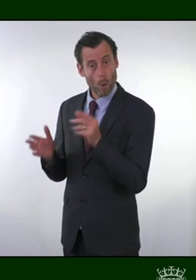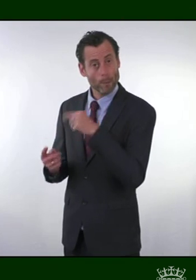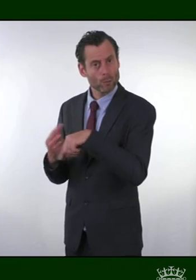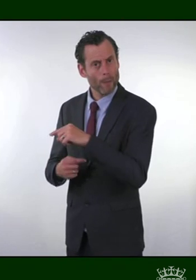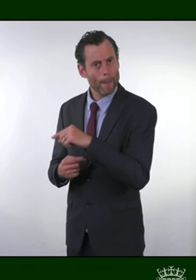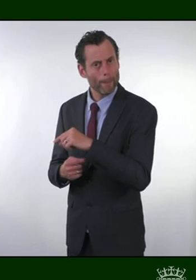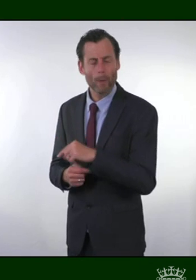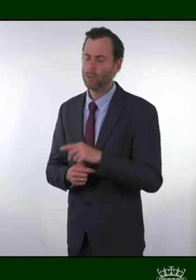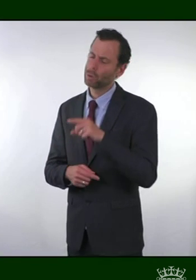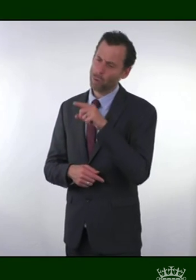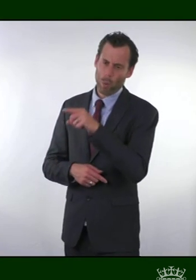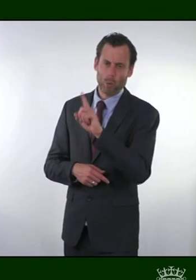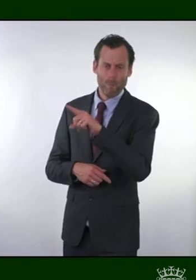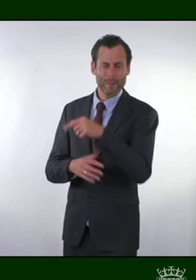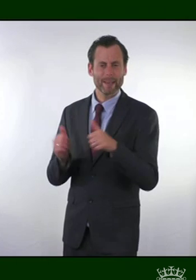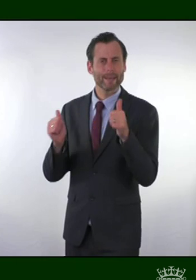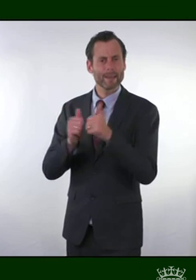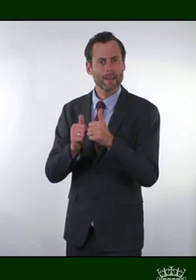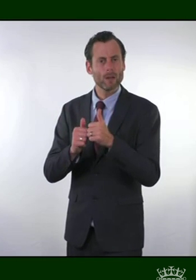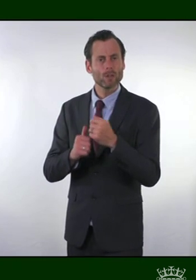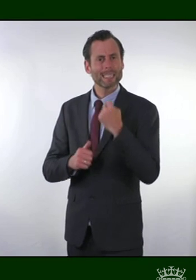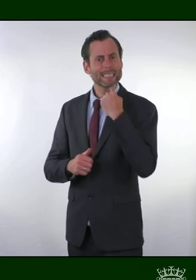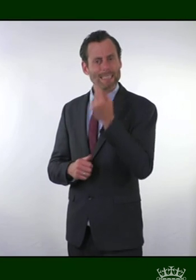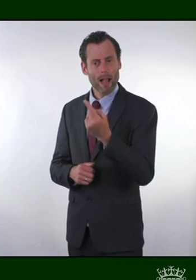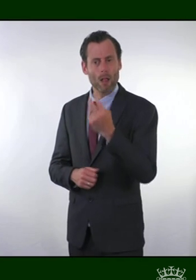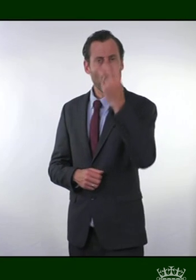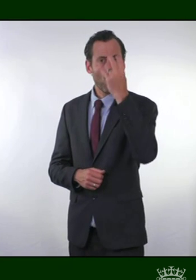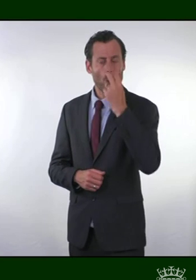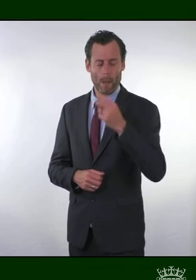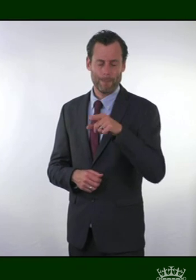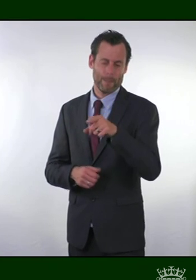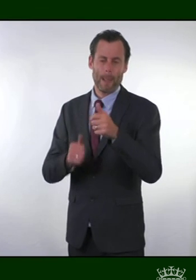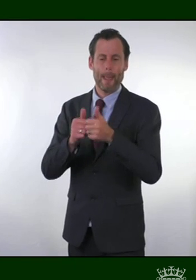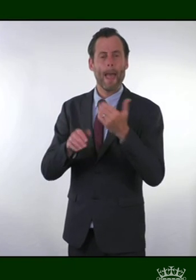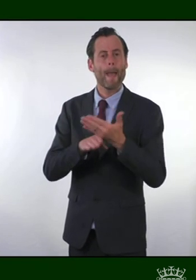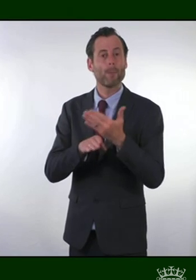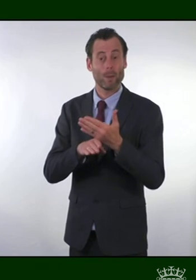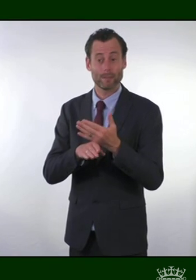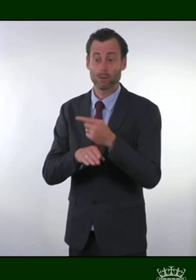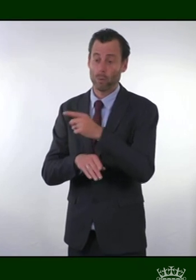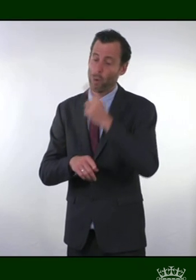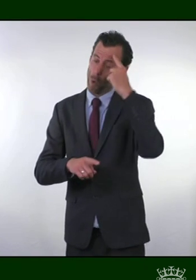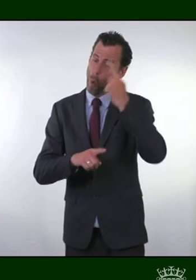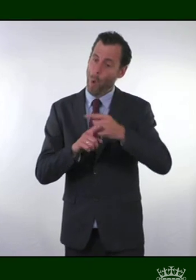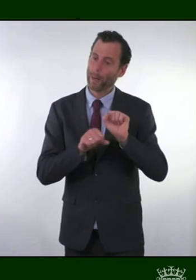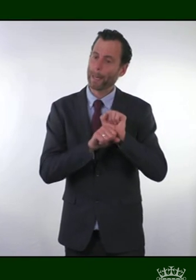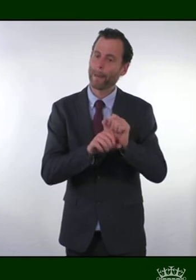What commitment will he require from employers not to fire older, more expensive staff in favour of people on this scheme?